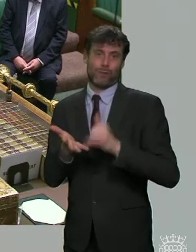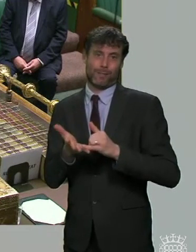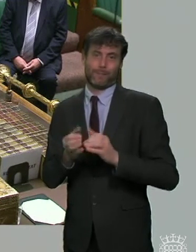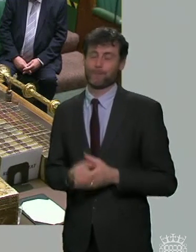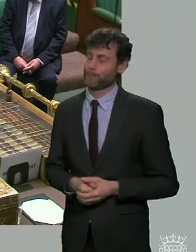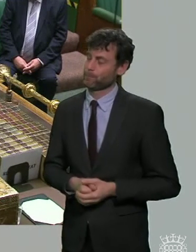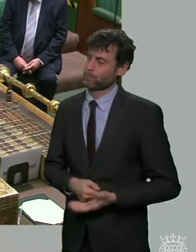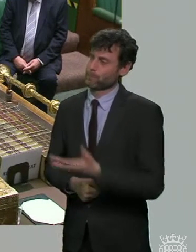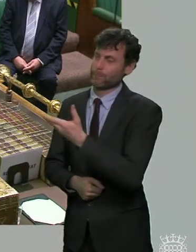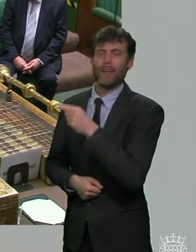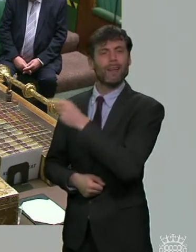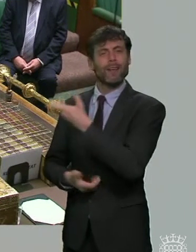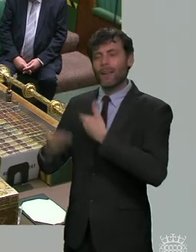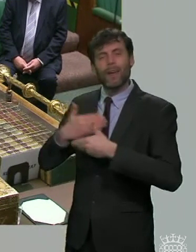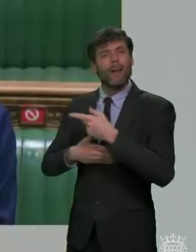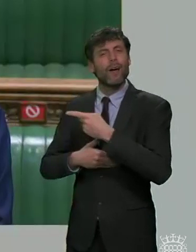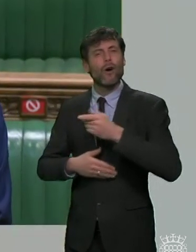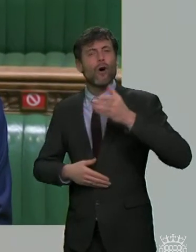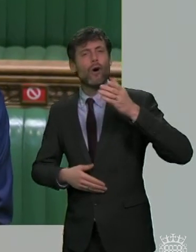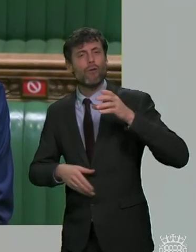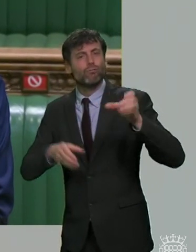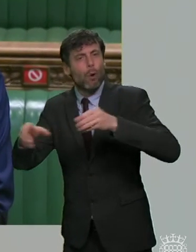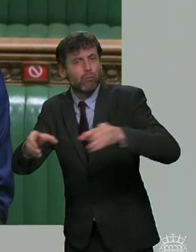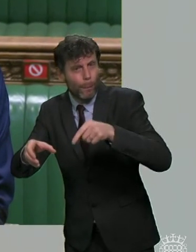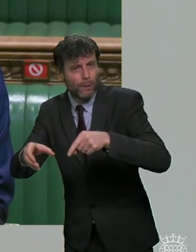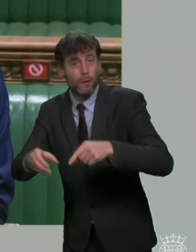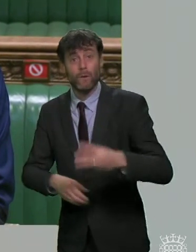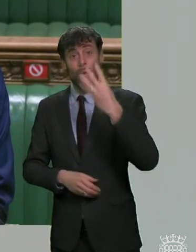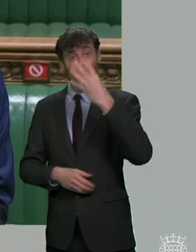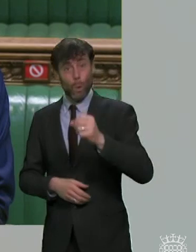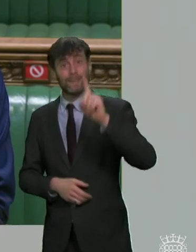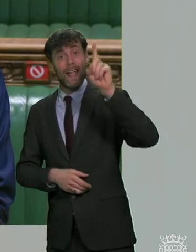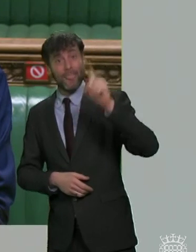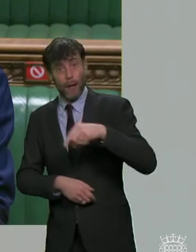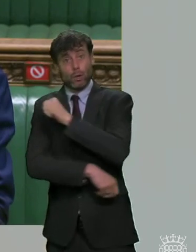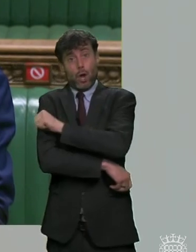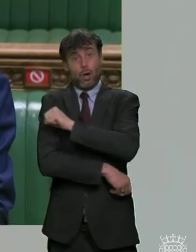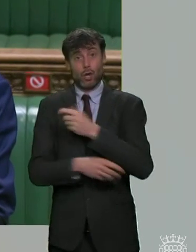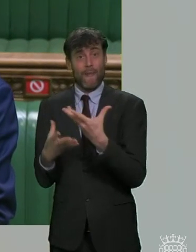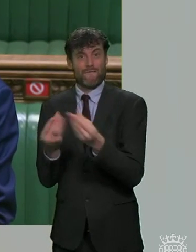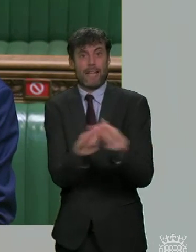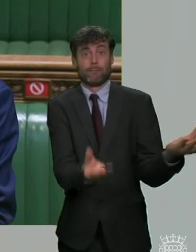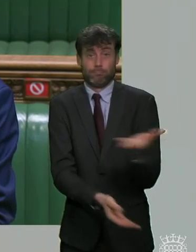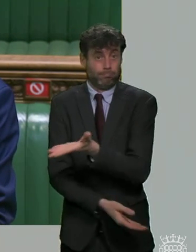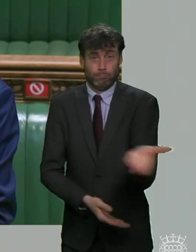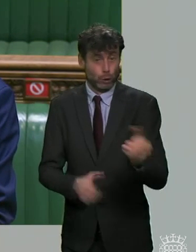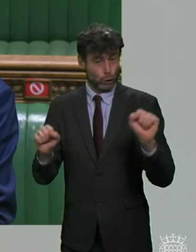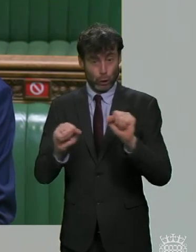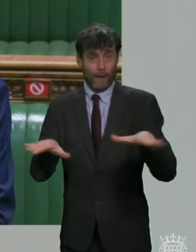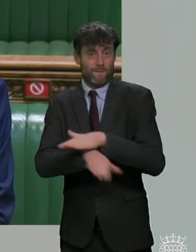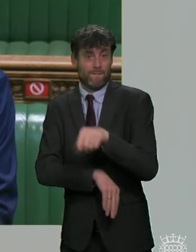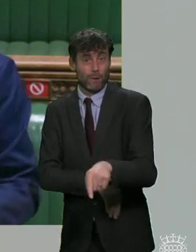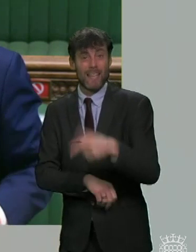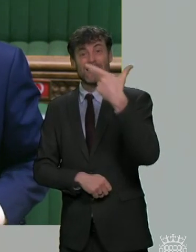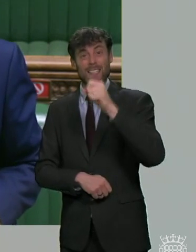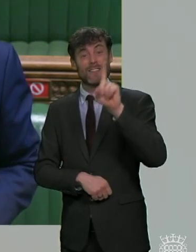The Prime Minister talks about recruitment; there are currently 40,000 nursing vacancies and 7,000 doctors’ vacancies.